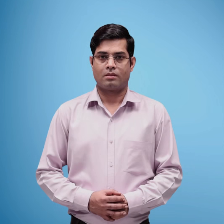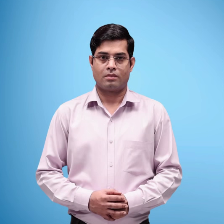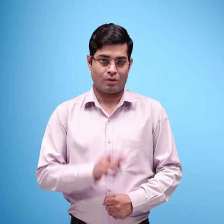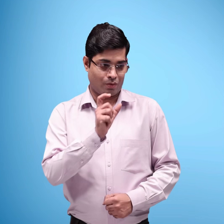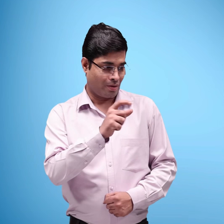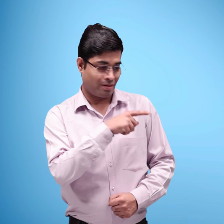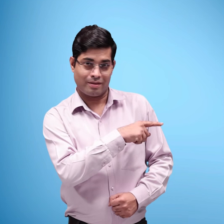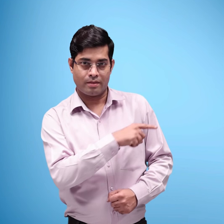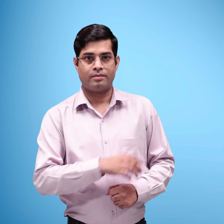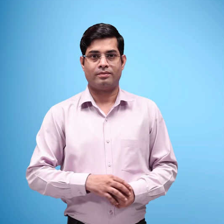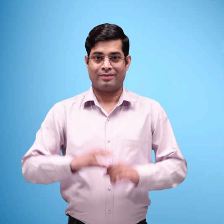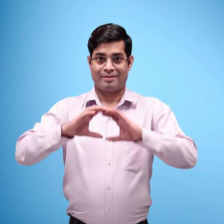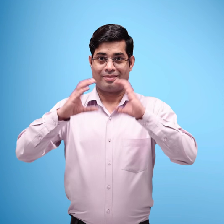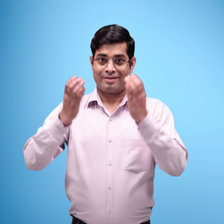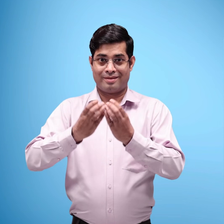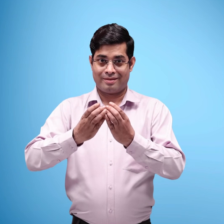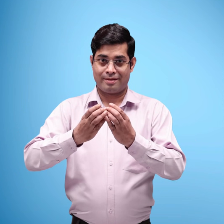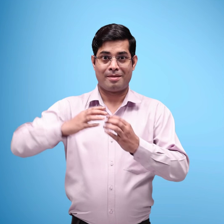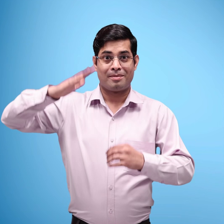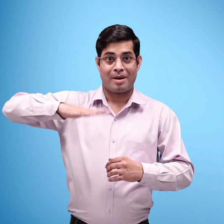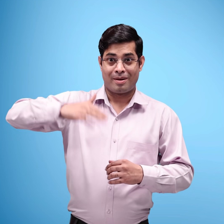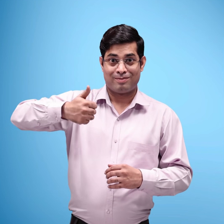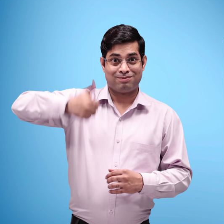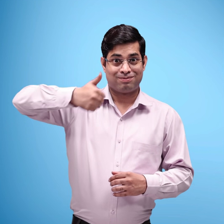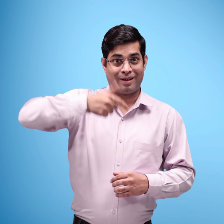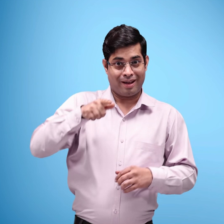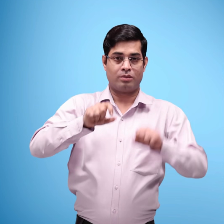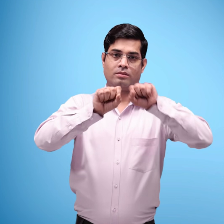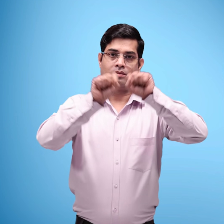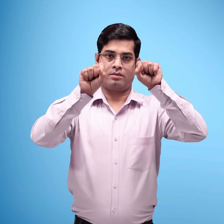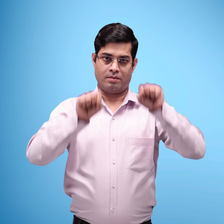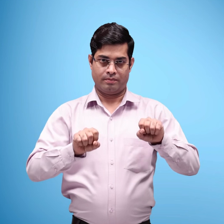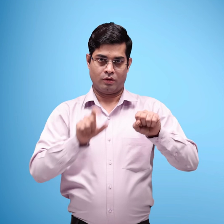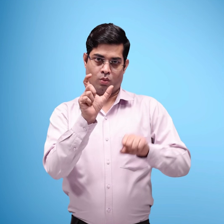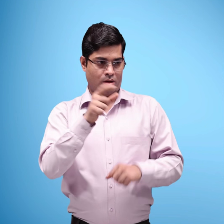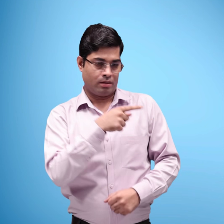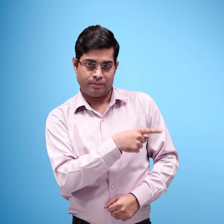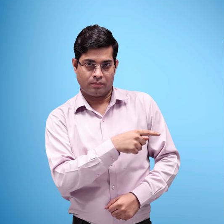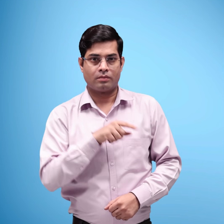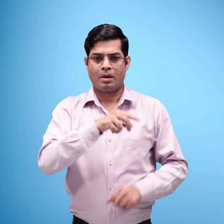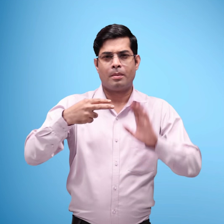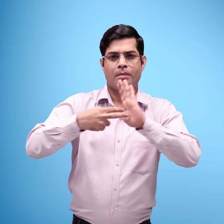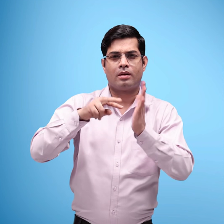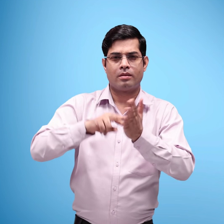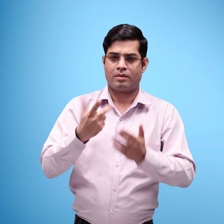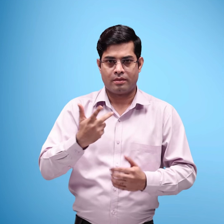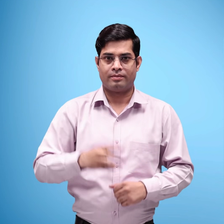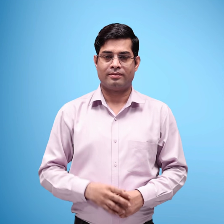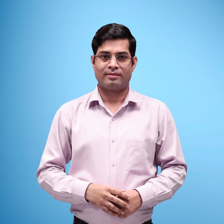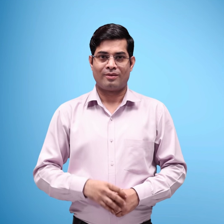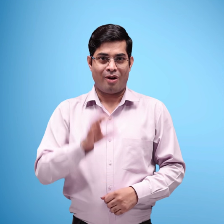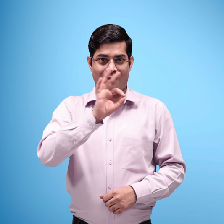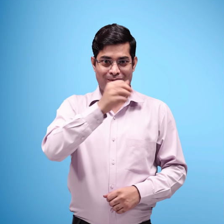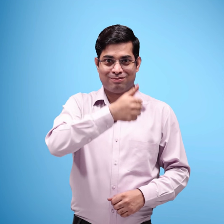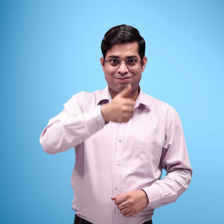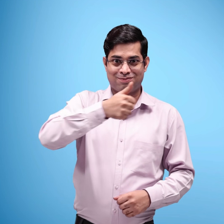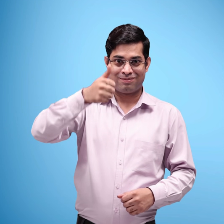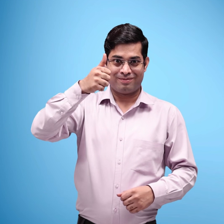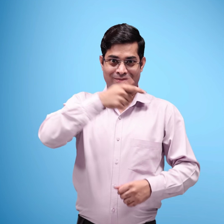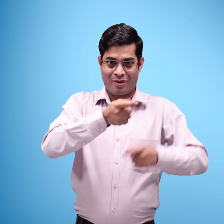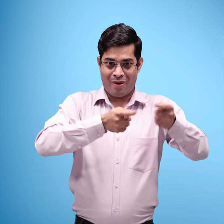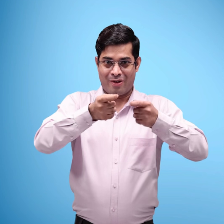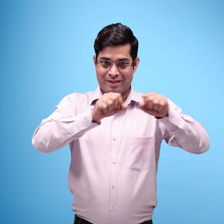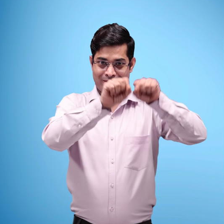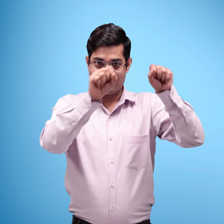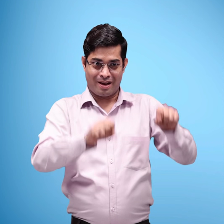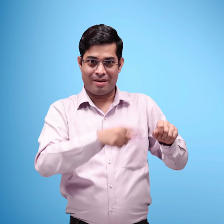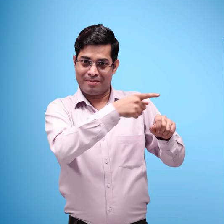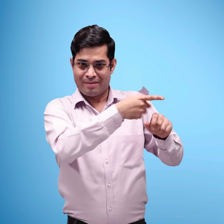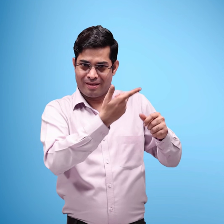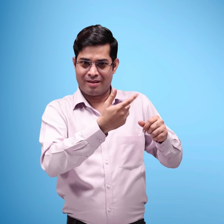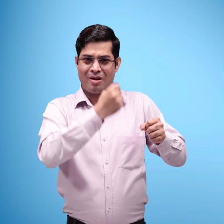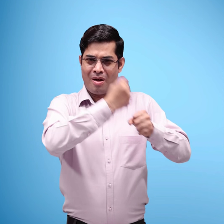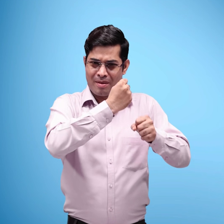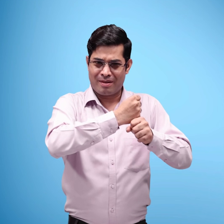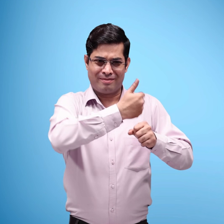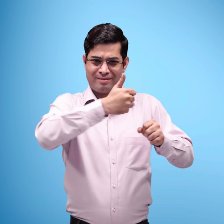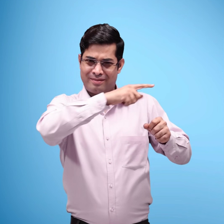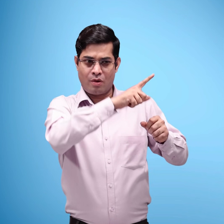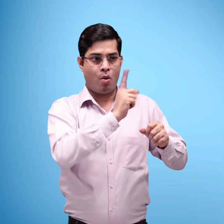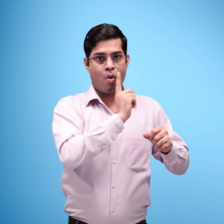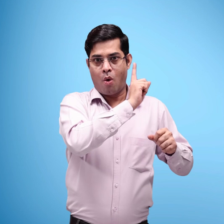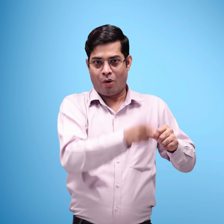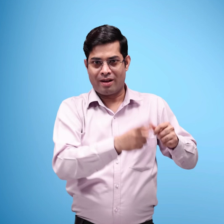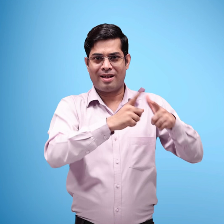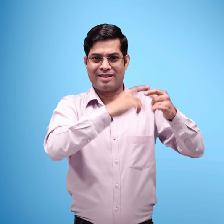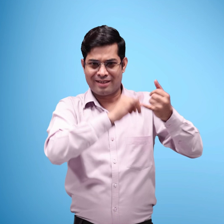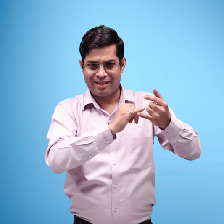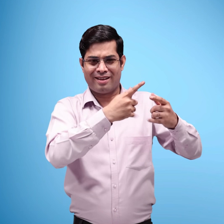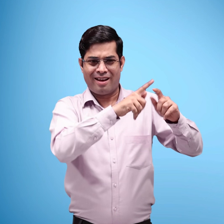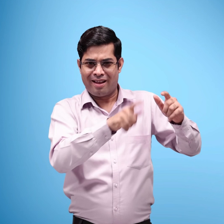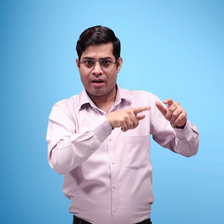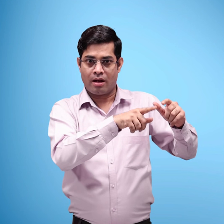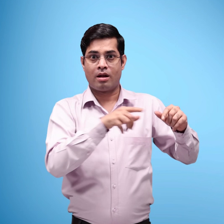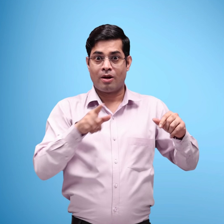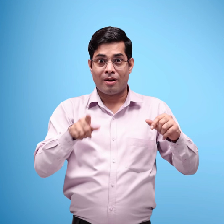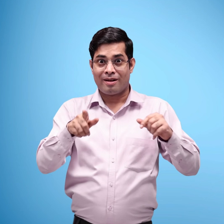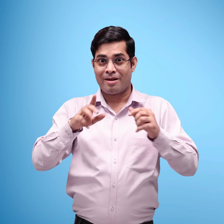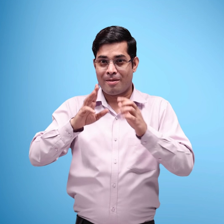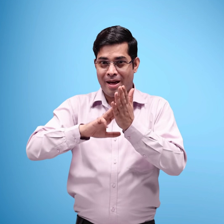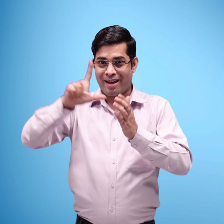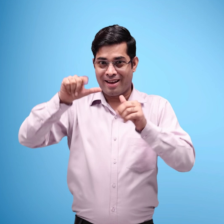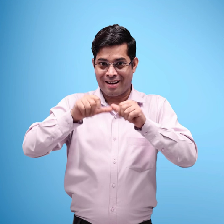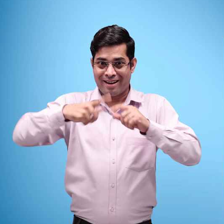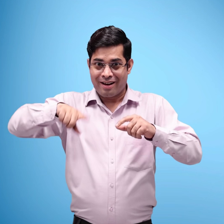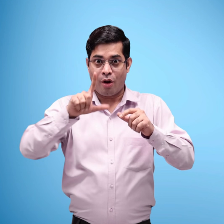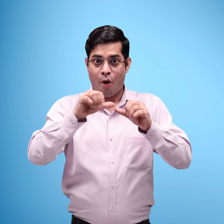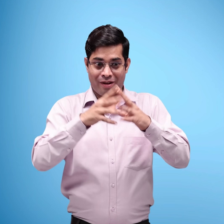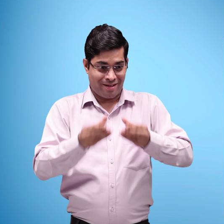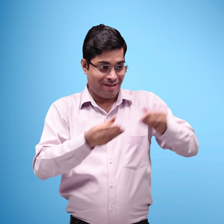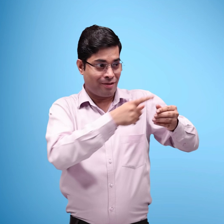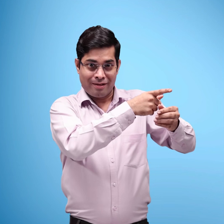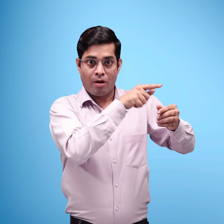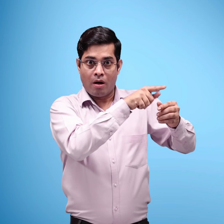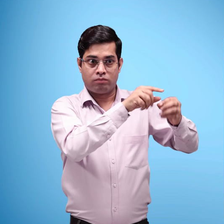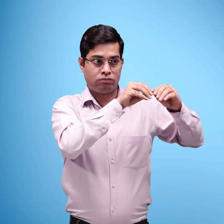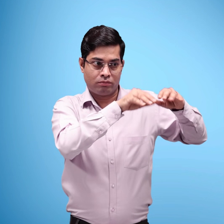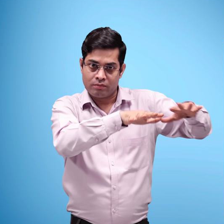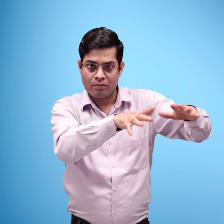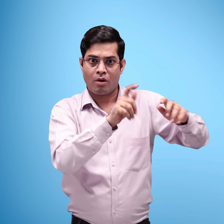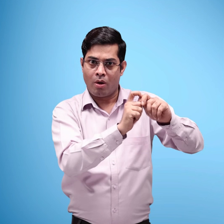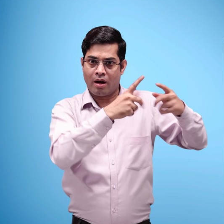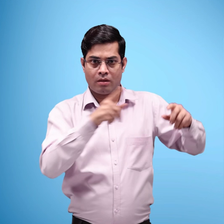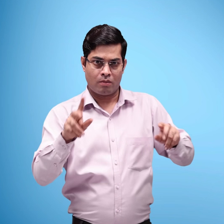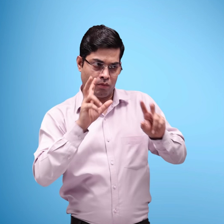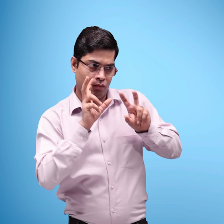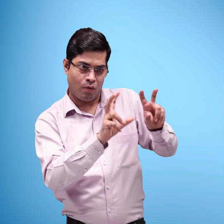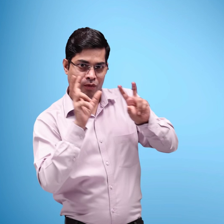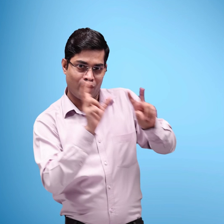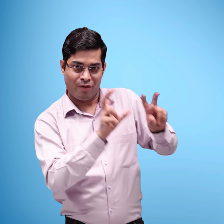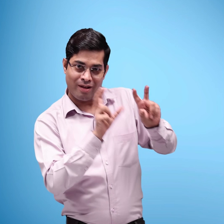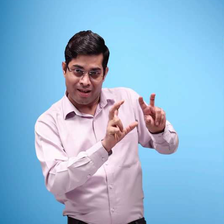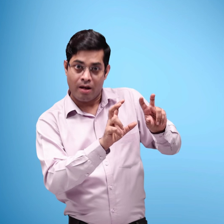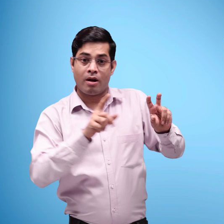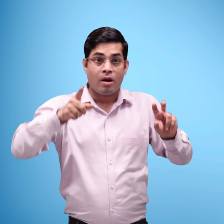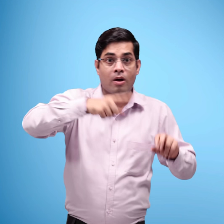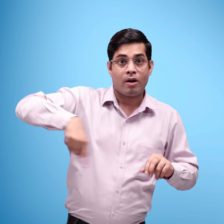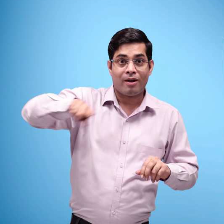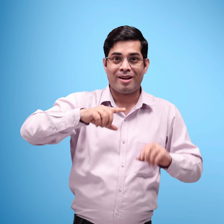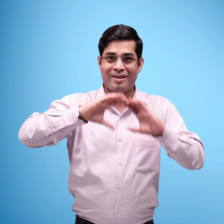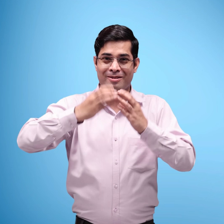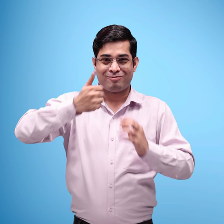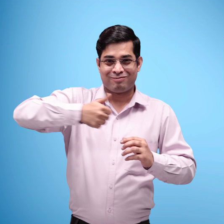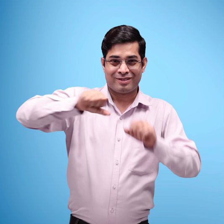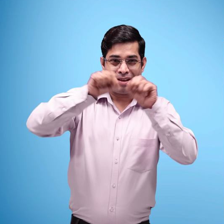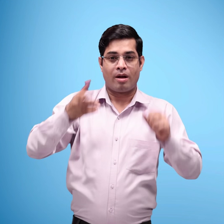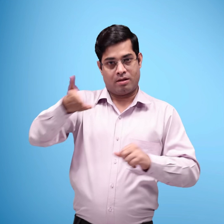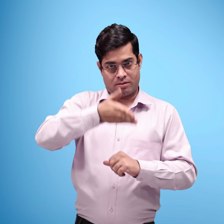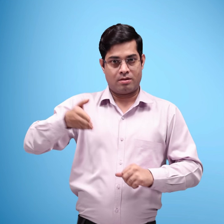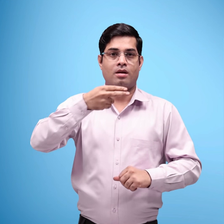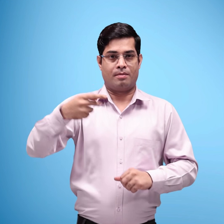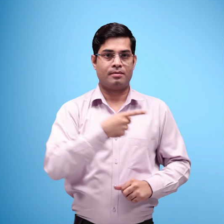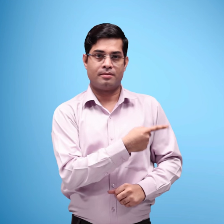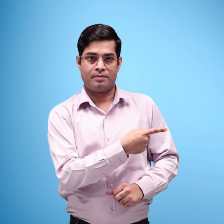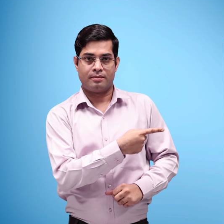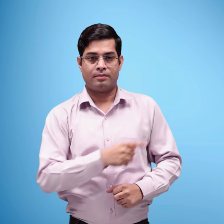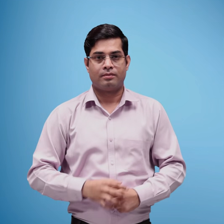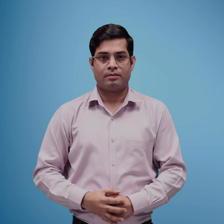Legislature This sign means legislature. It refers to all the MLAs who gather together in the legislative assembly. They authorize and supervise the work of the executive.